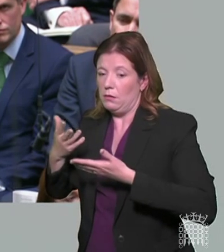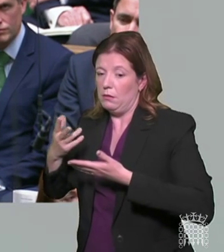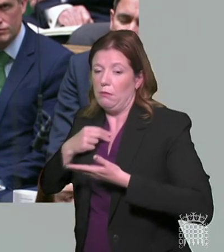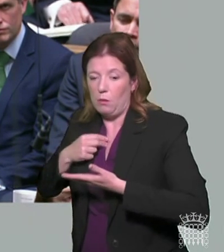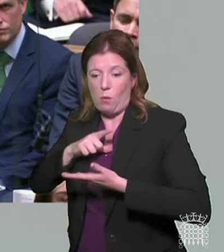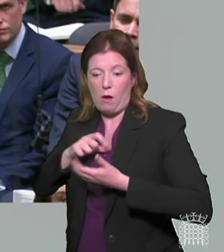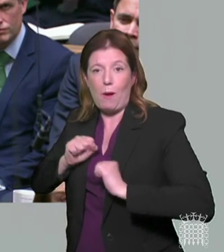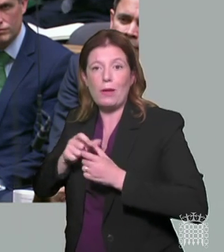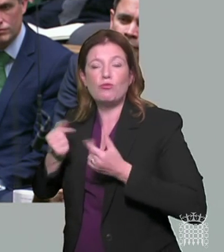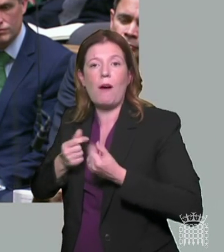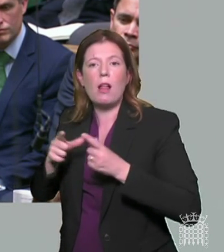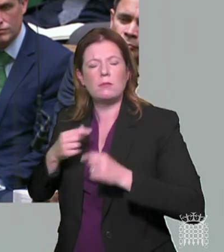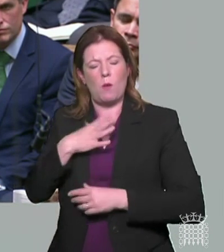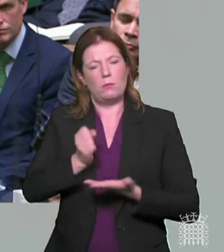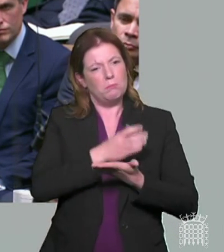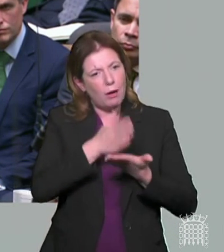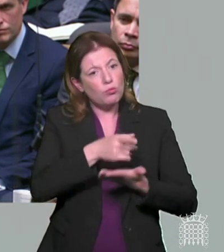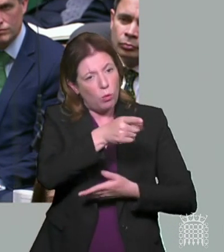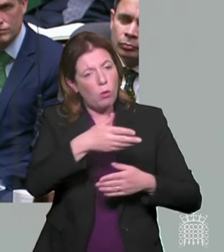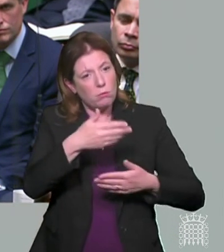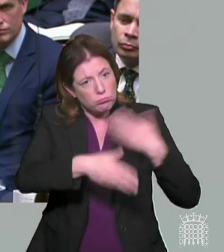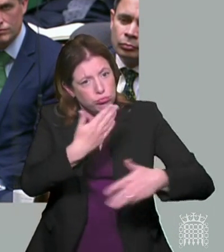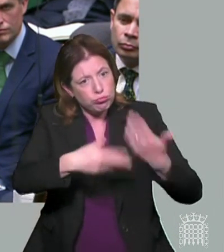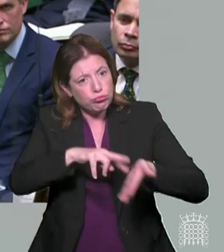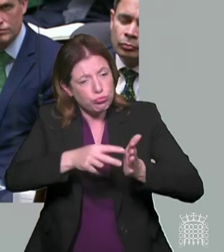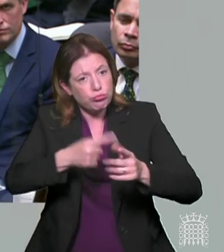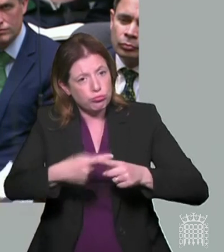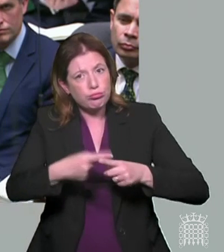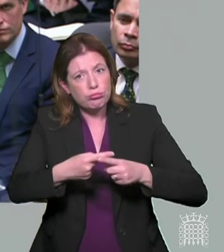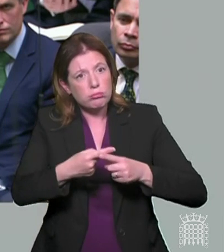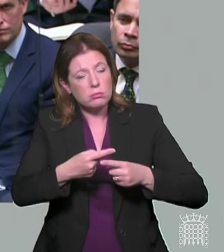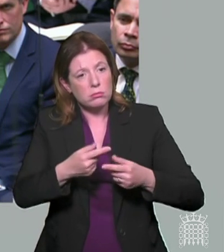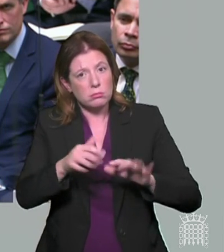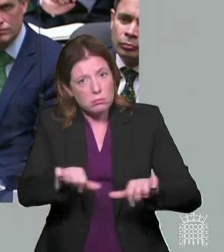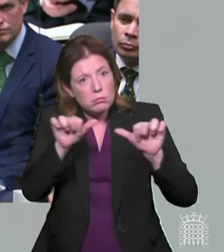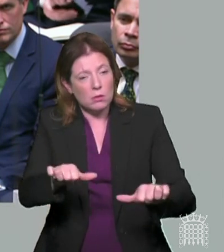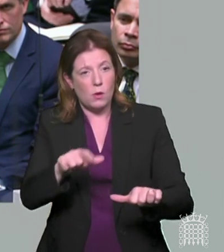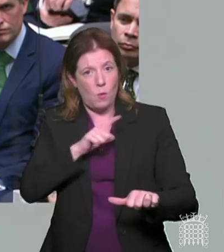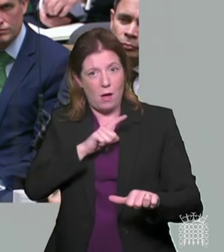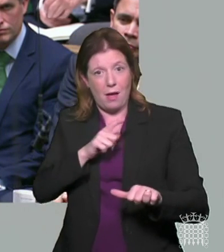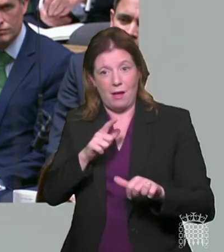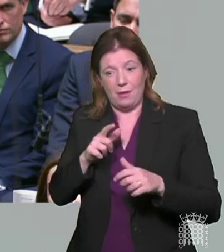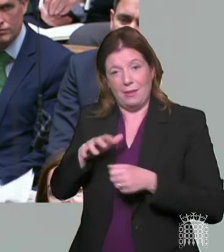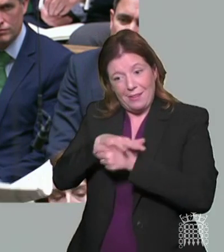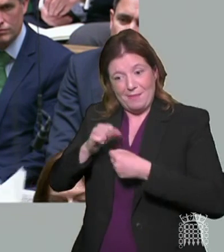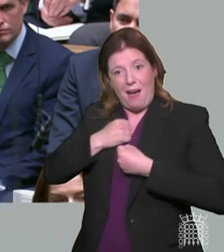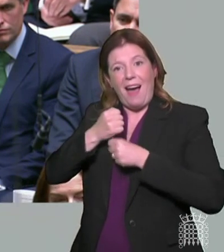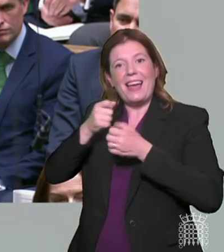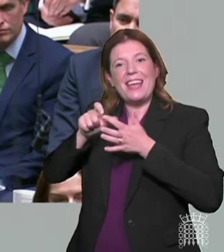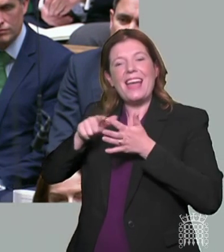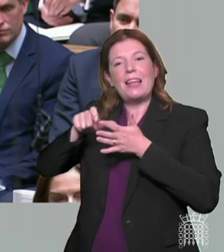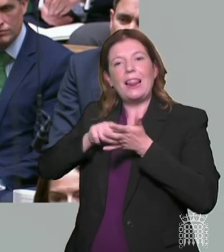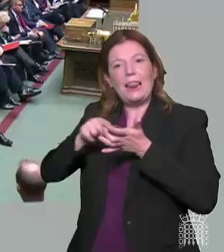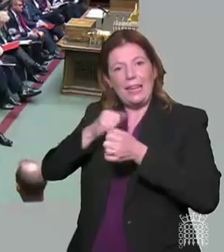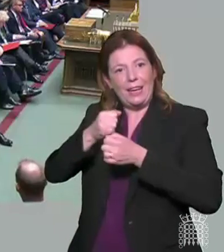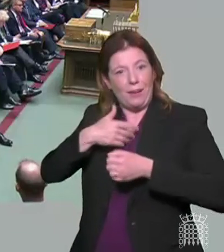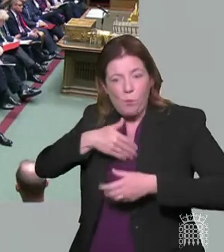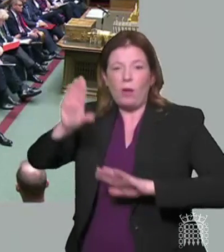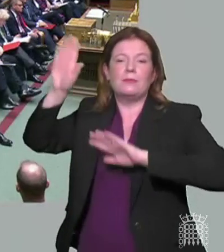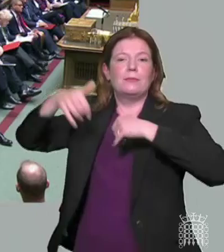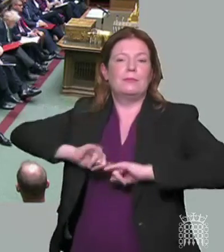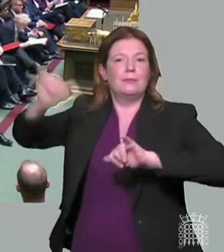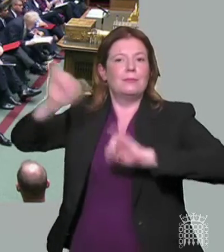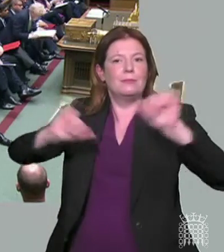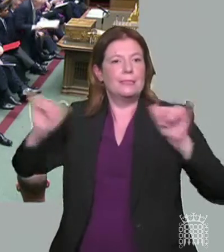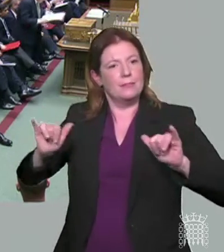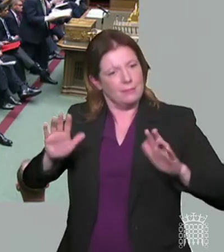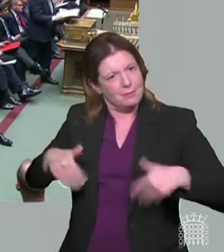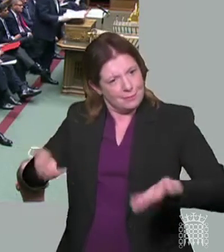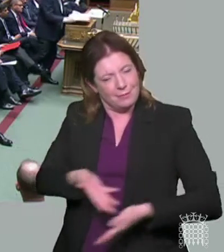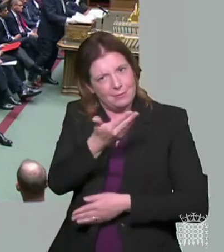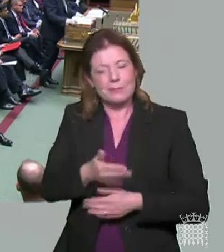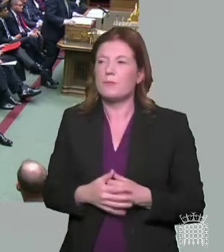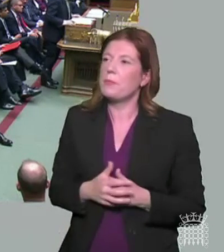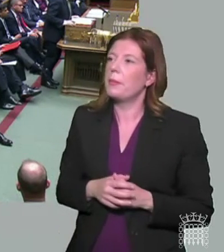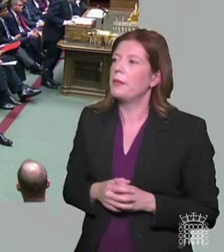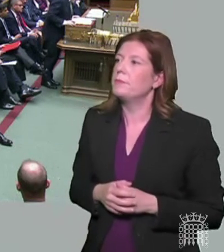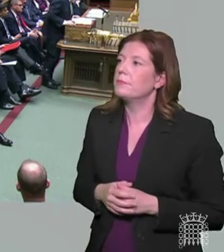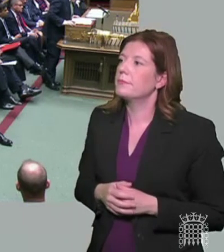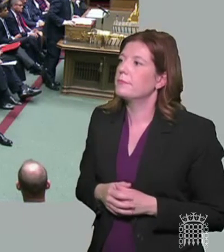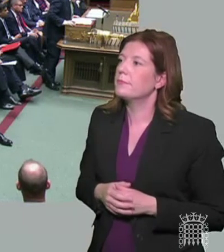Can my right honourable Friend assure me that everything possible is being done in Government to address this problem so that we can get the good folk of Gedling back on the road and away for their holidays?